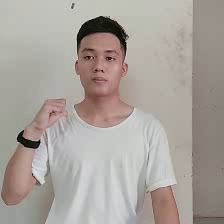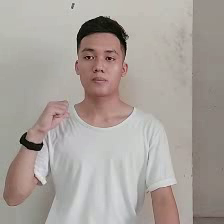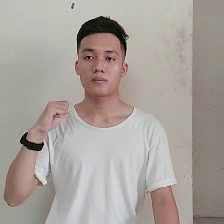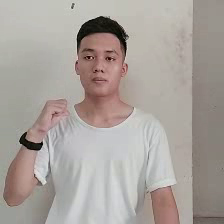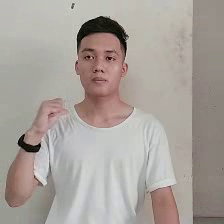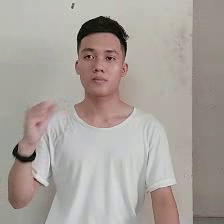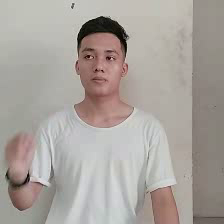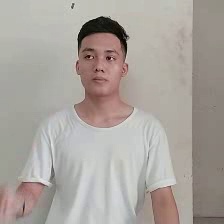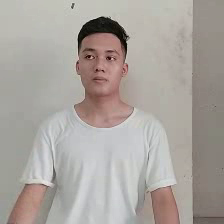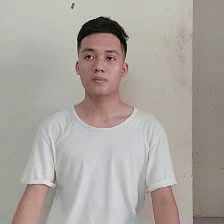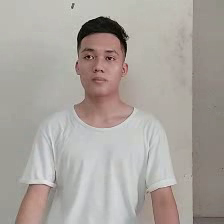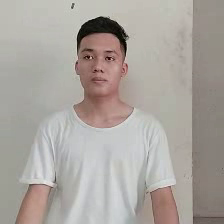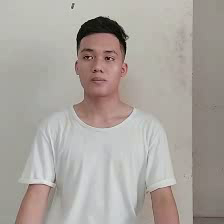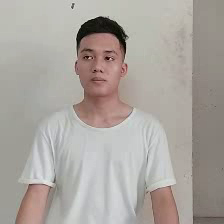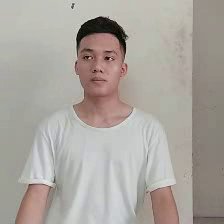Nghỉ ngơi